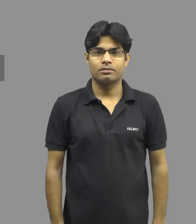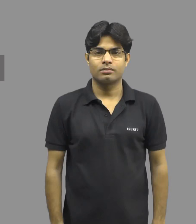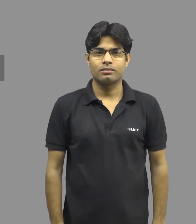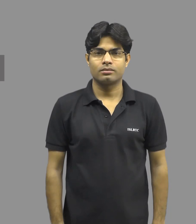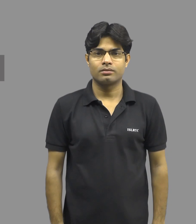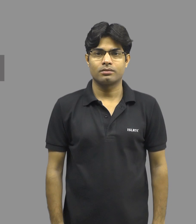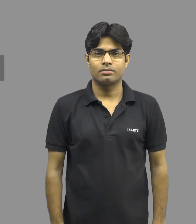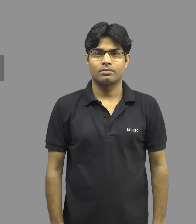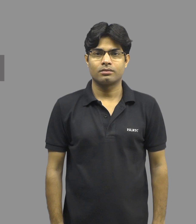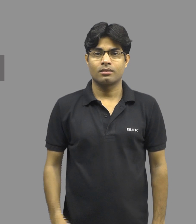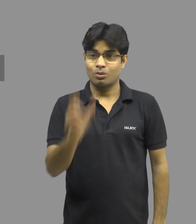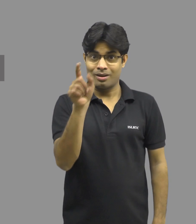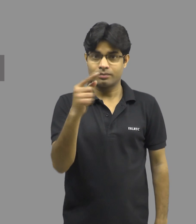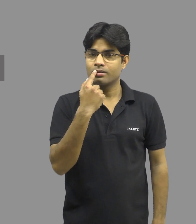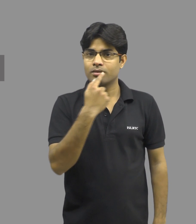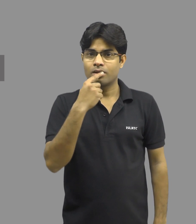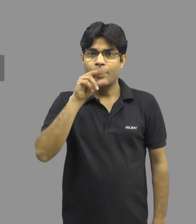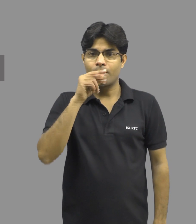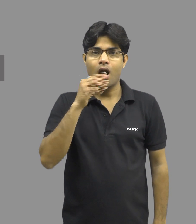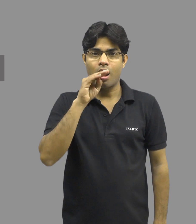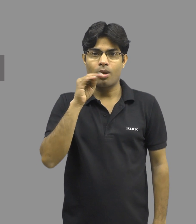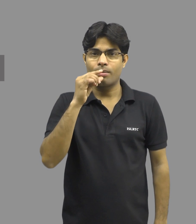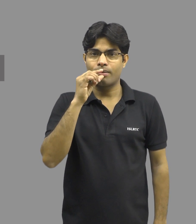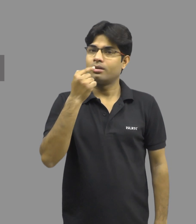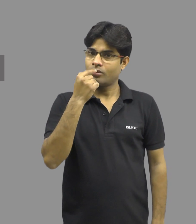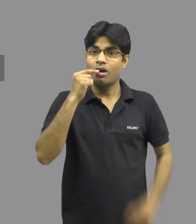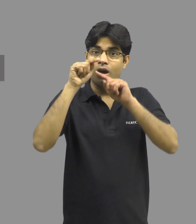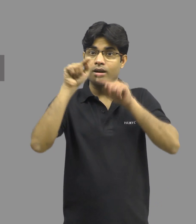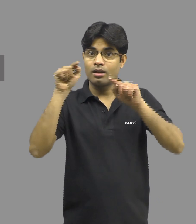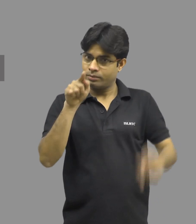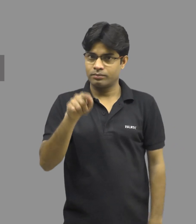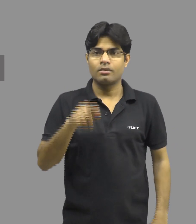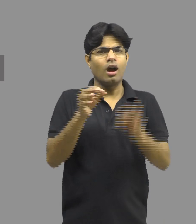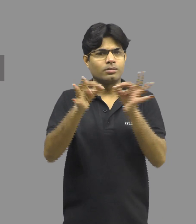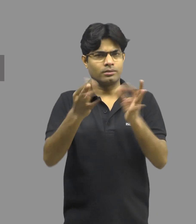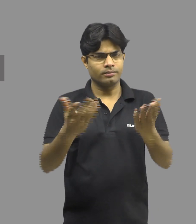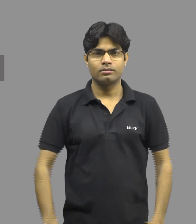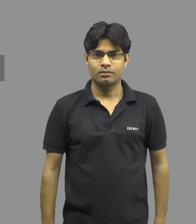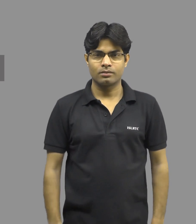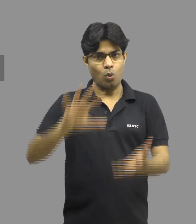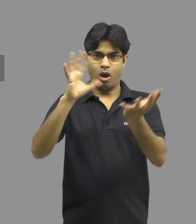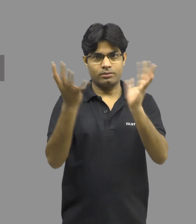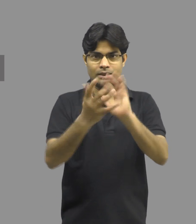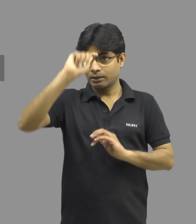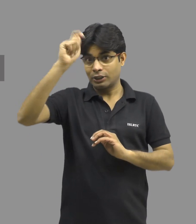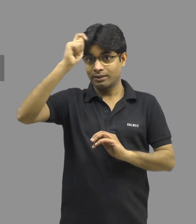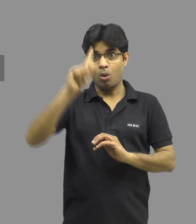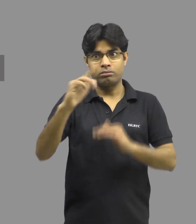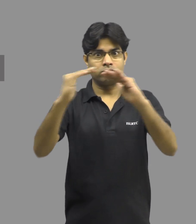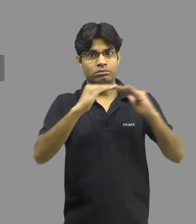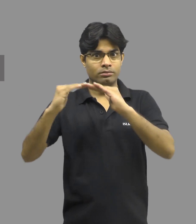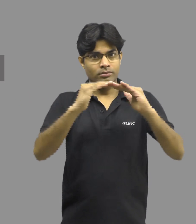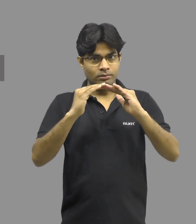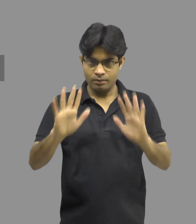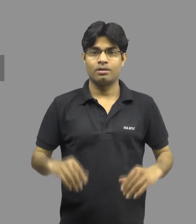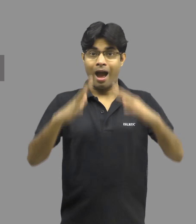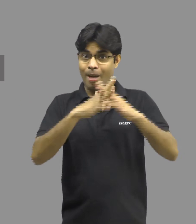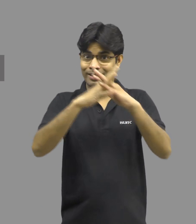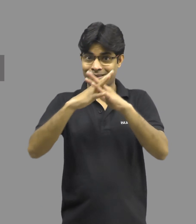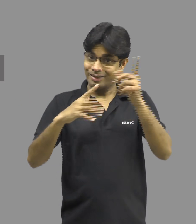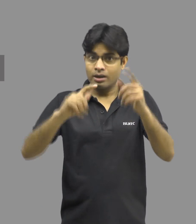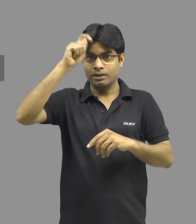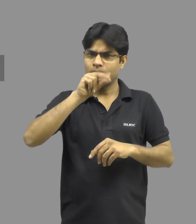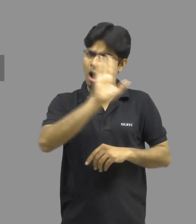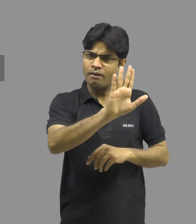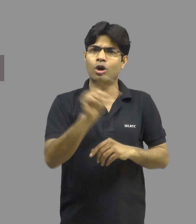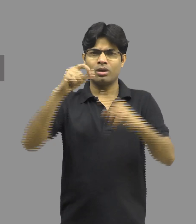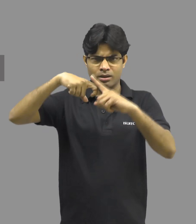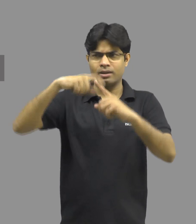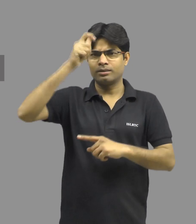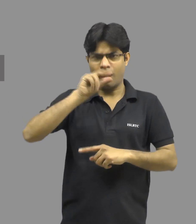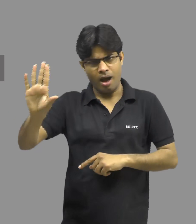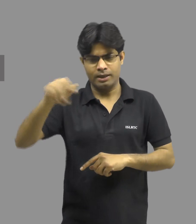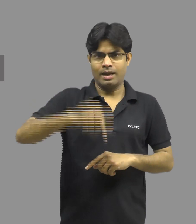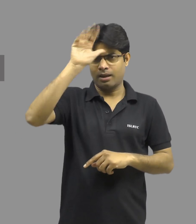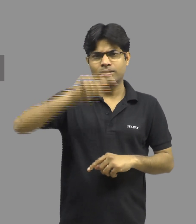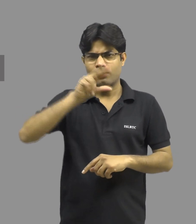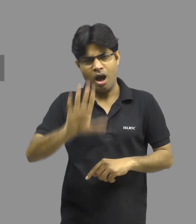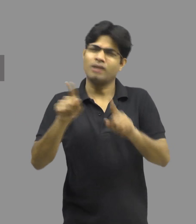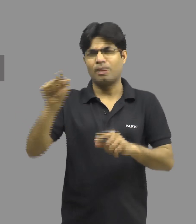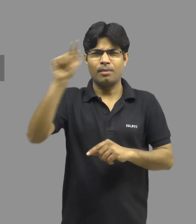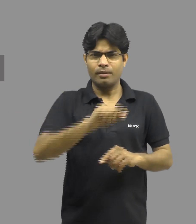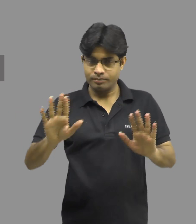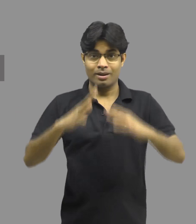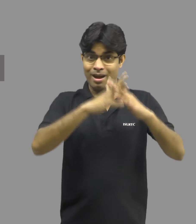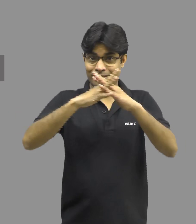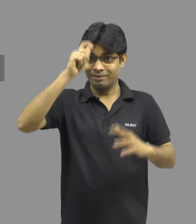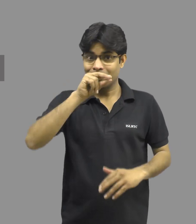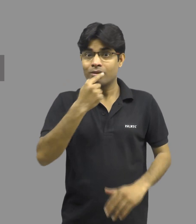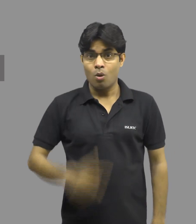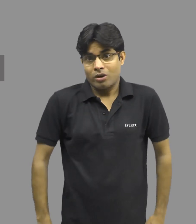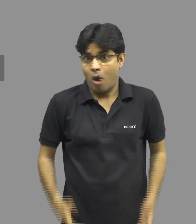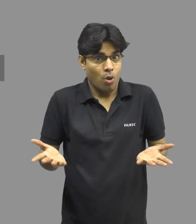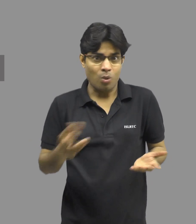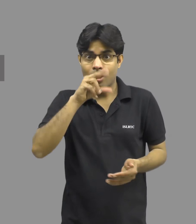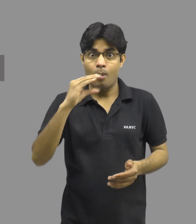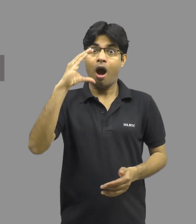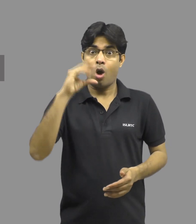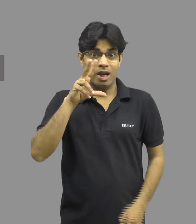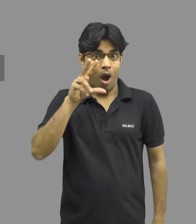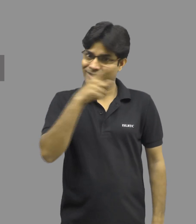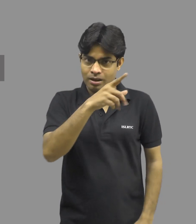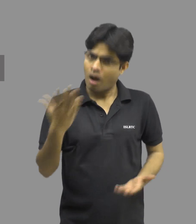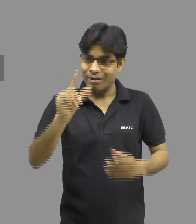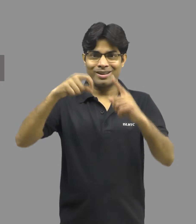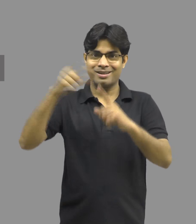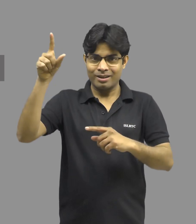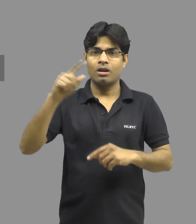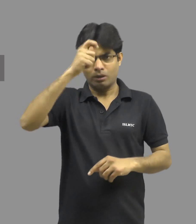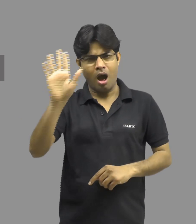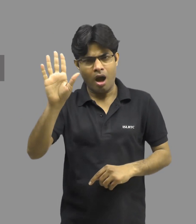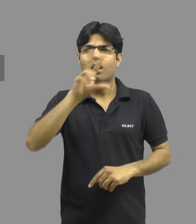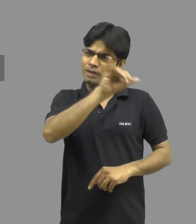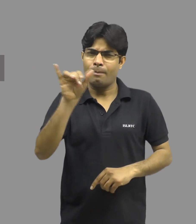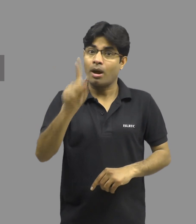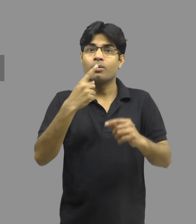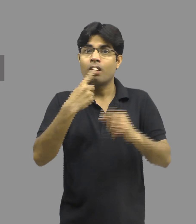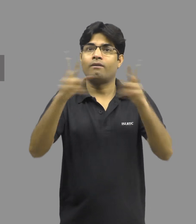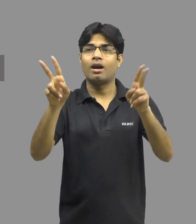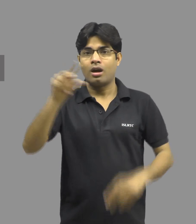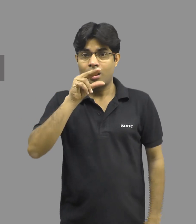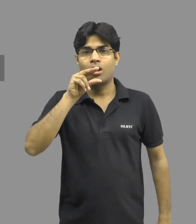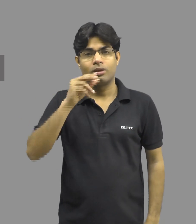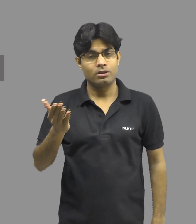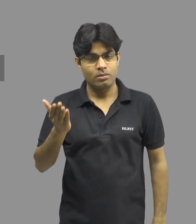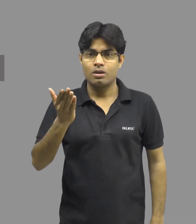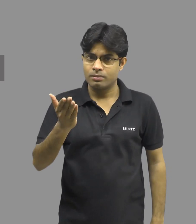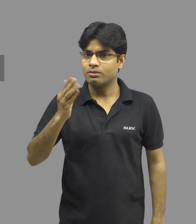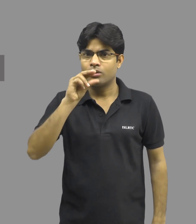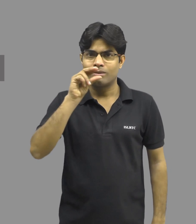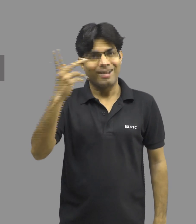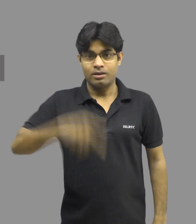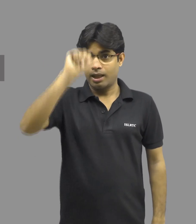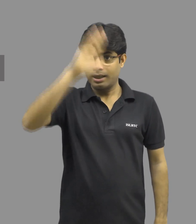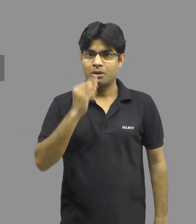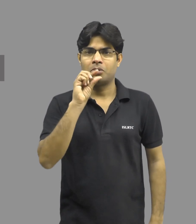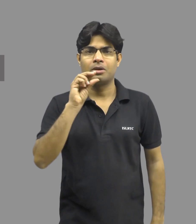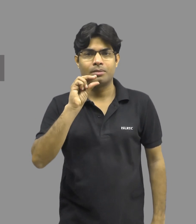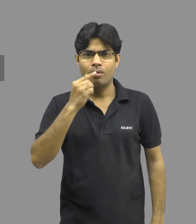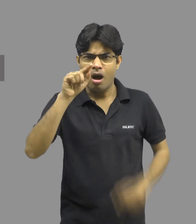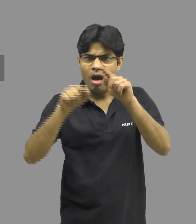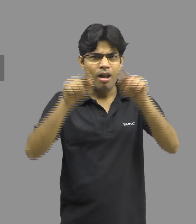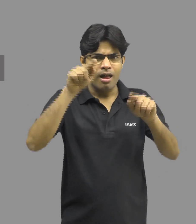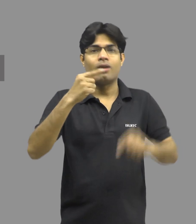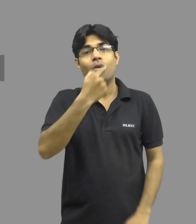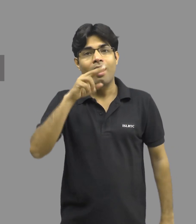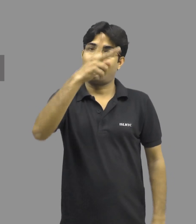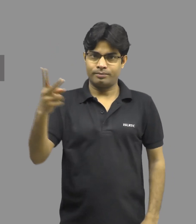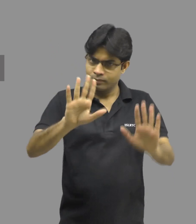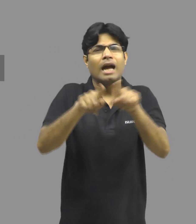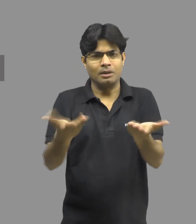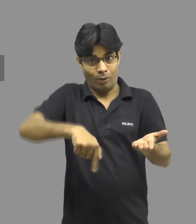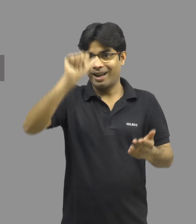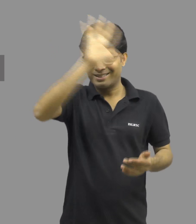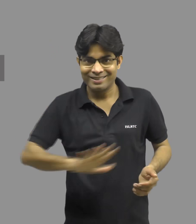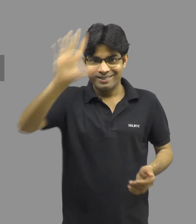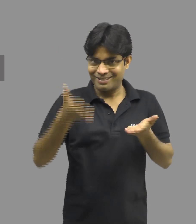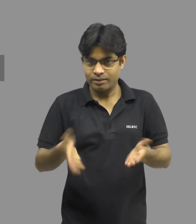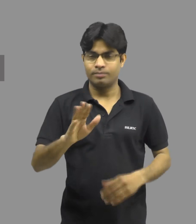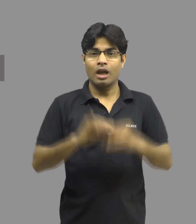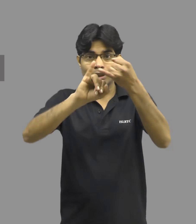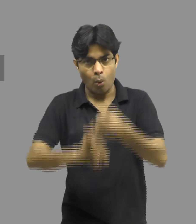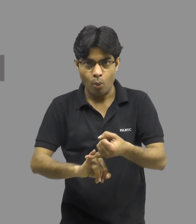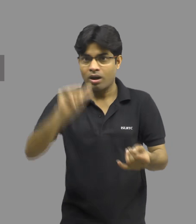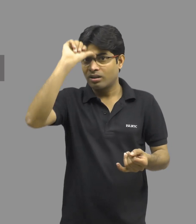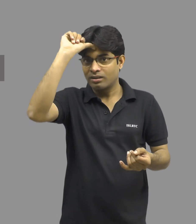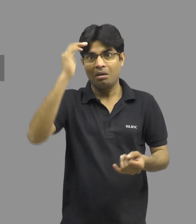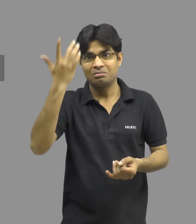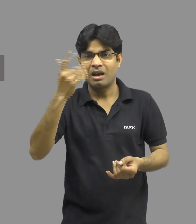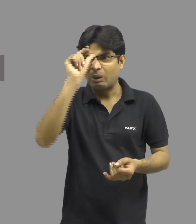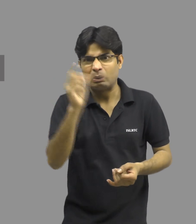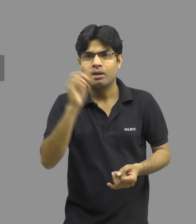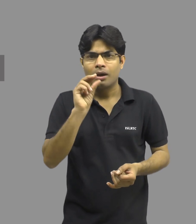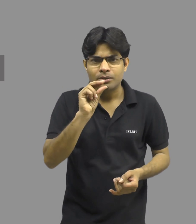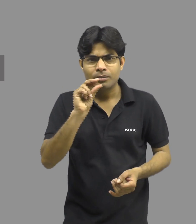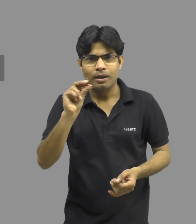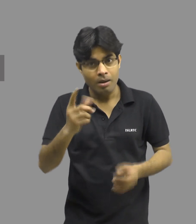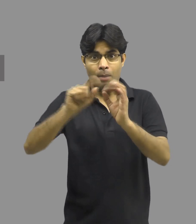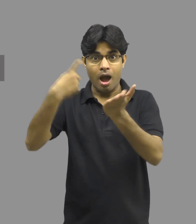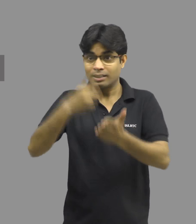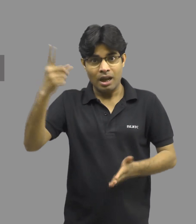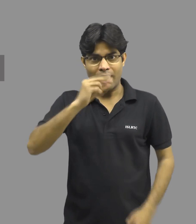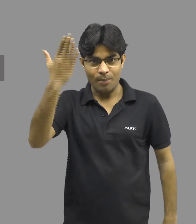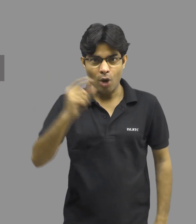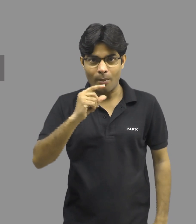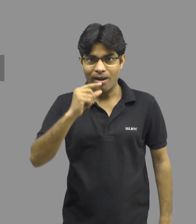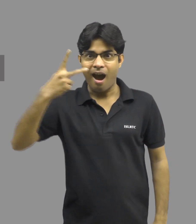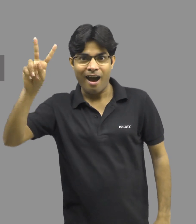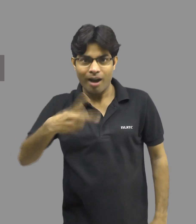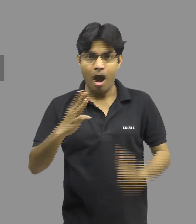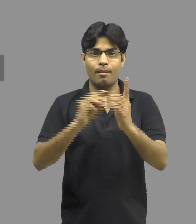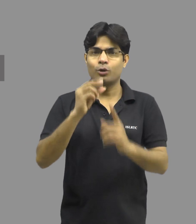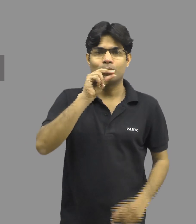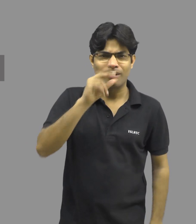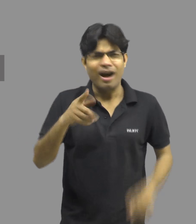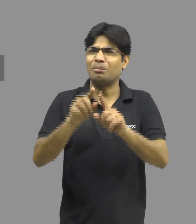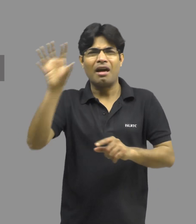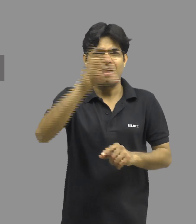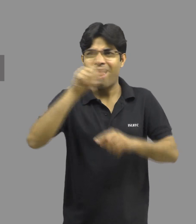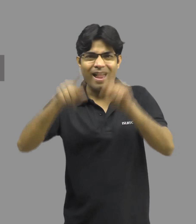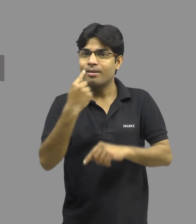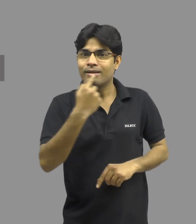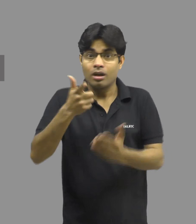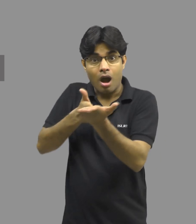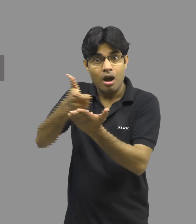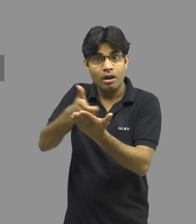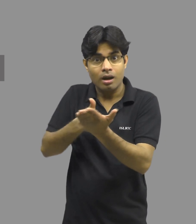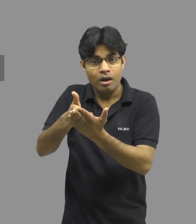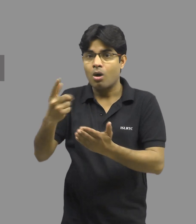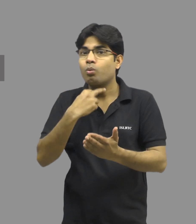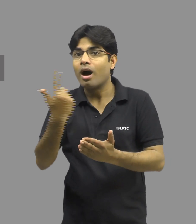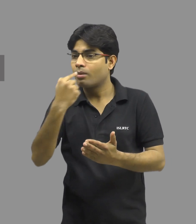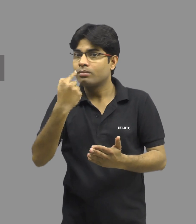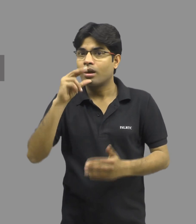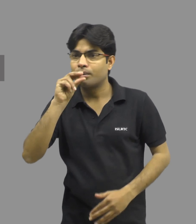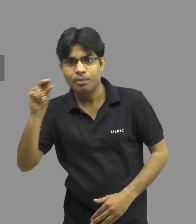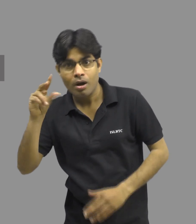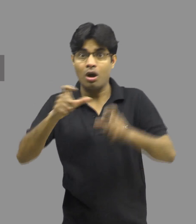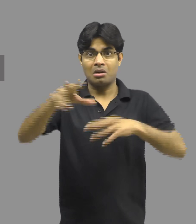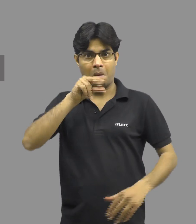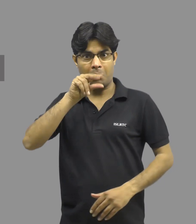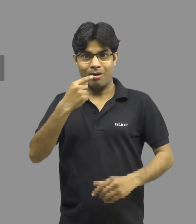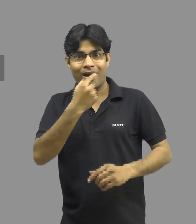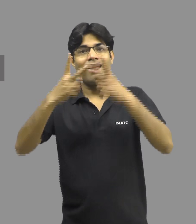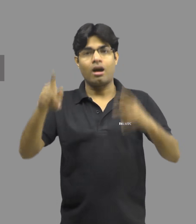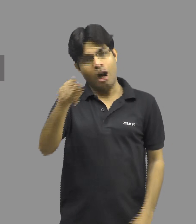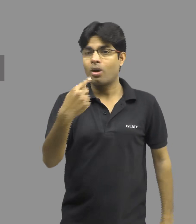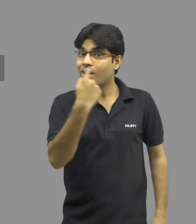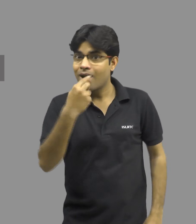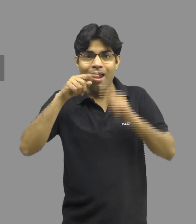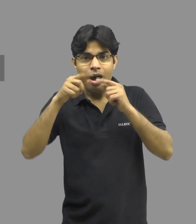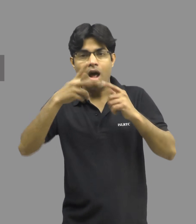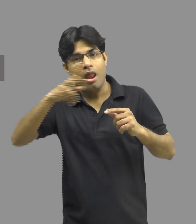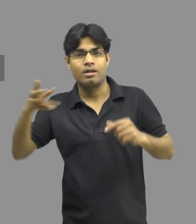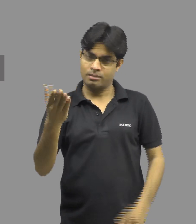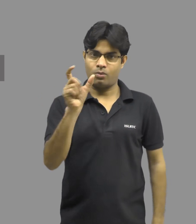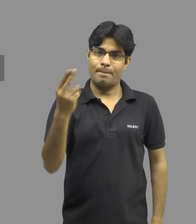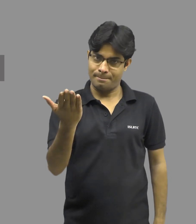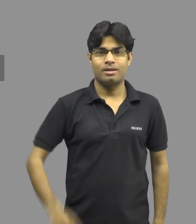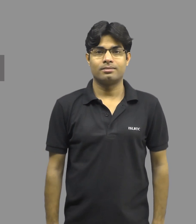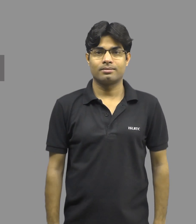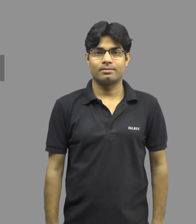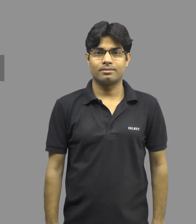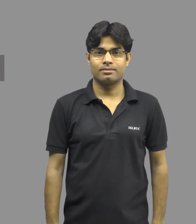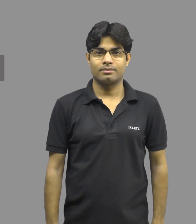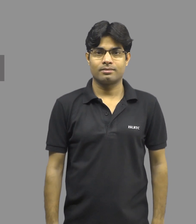Accent